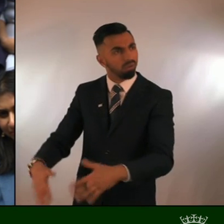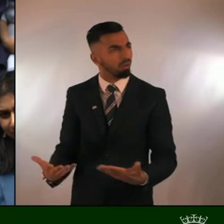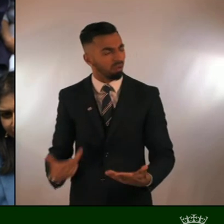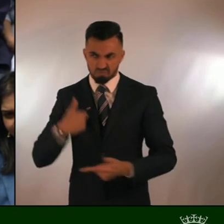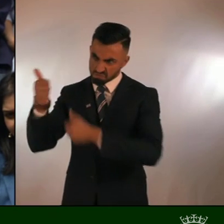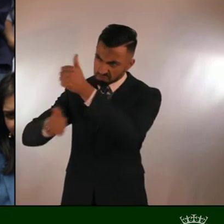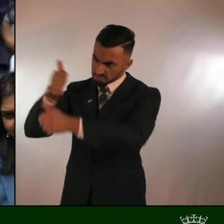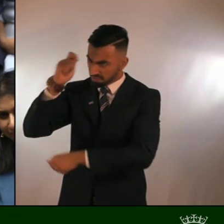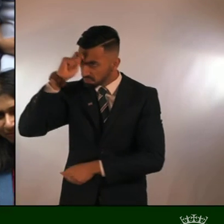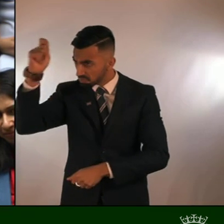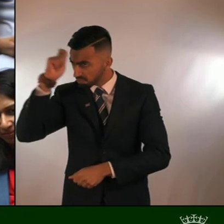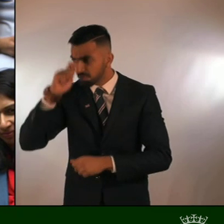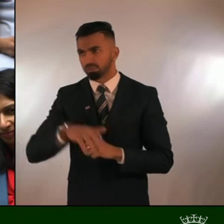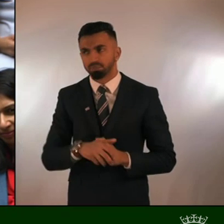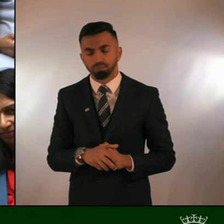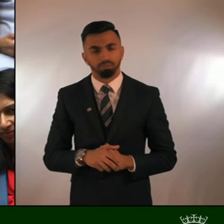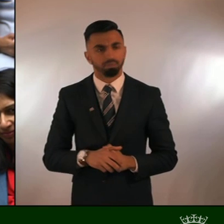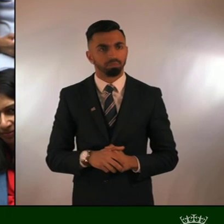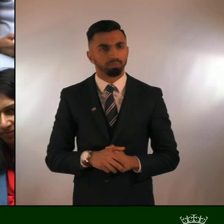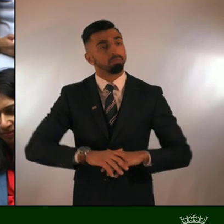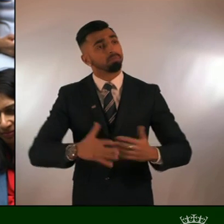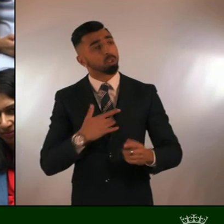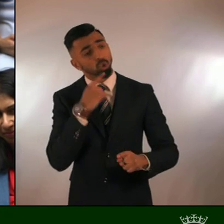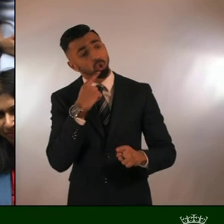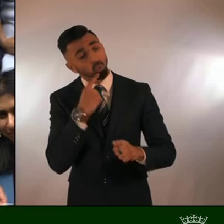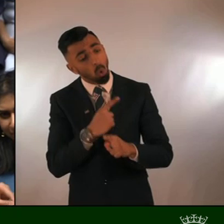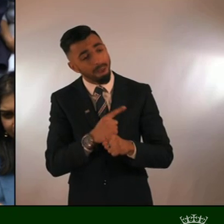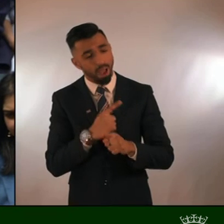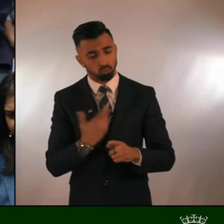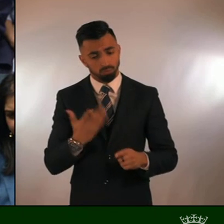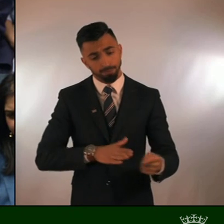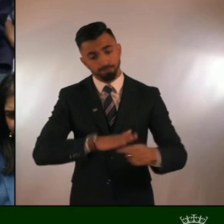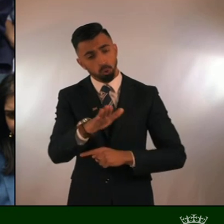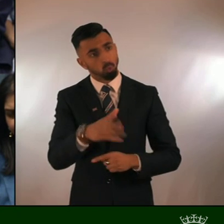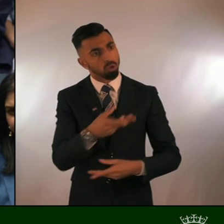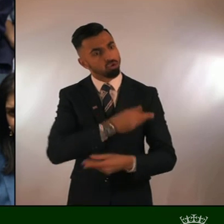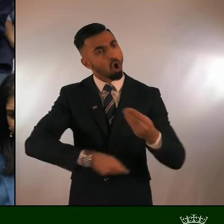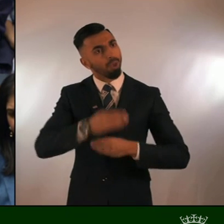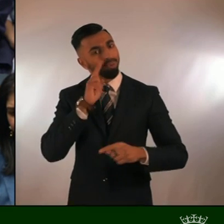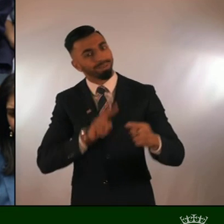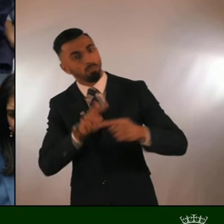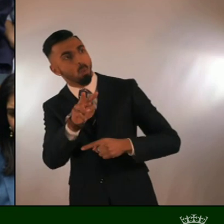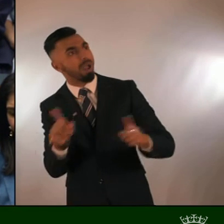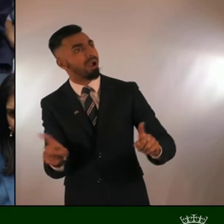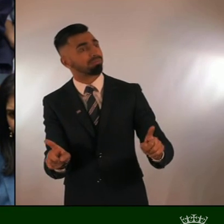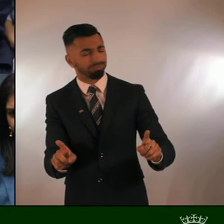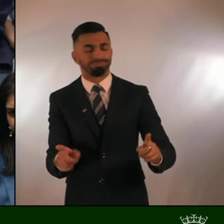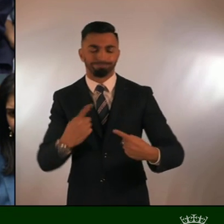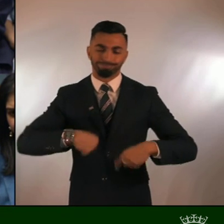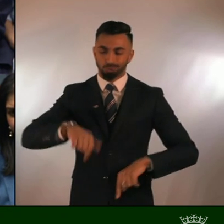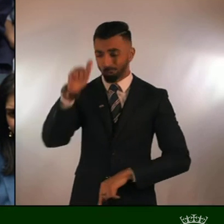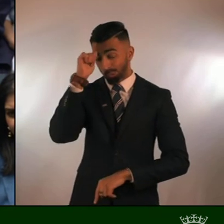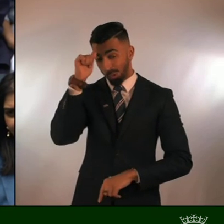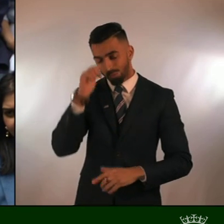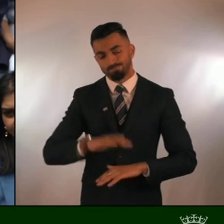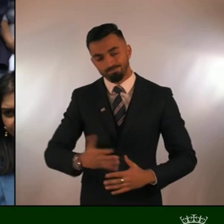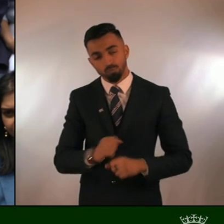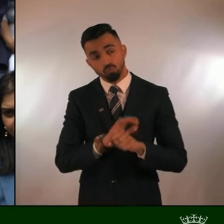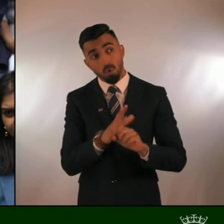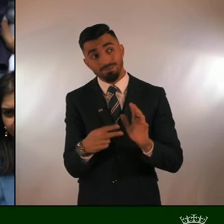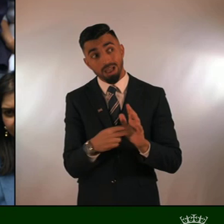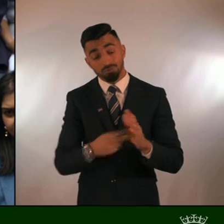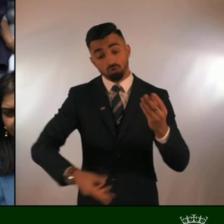Since the OBR closed its forecast, it has become clear that the spread of coronavirus will have a significant impact on our economy in the coming quarters.